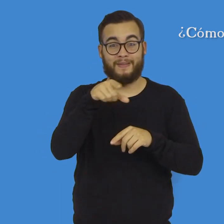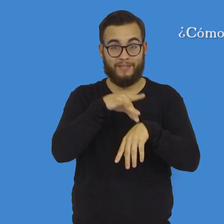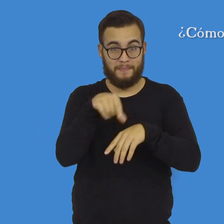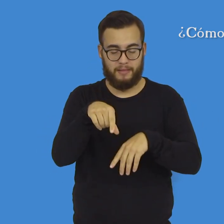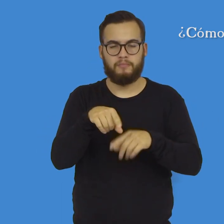enfermo